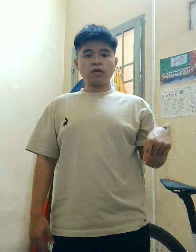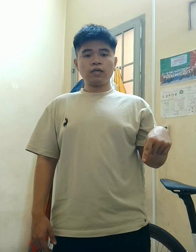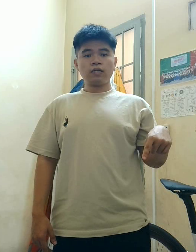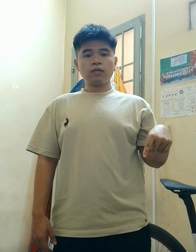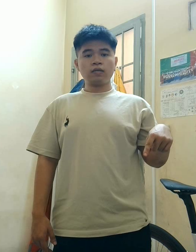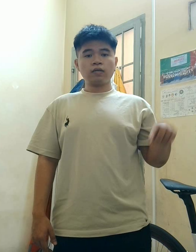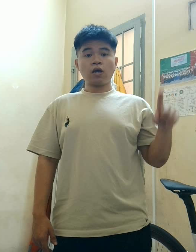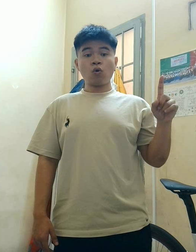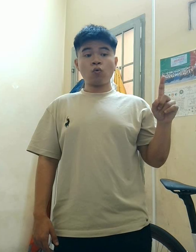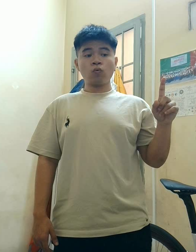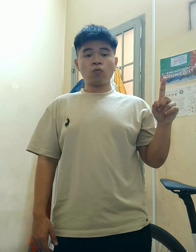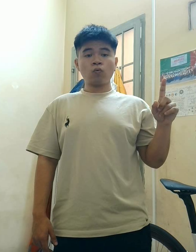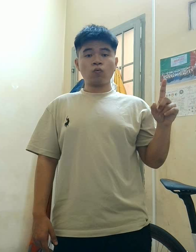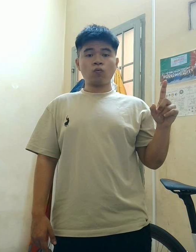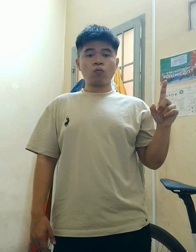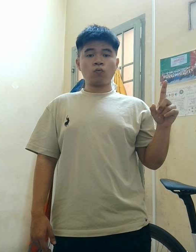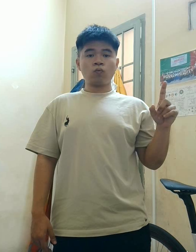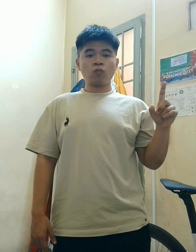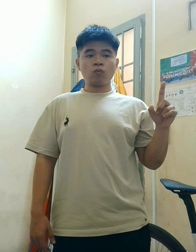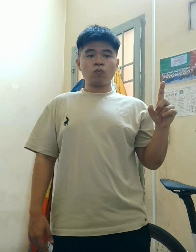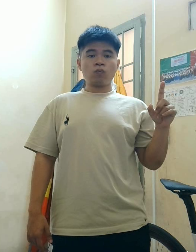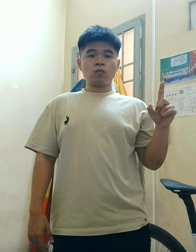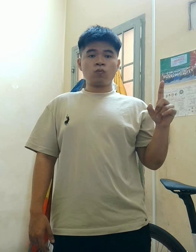di dau